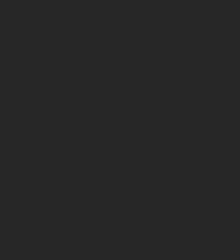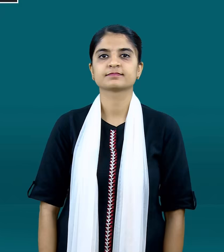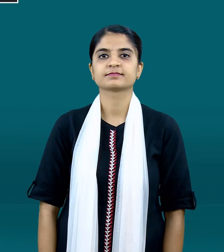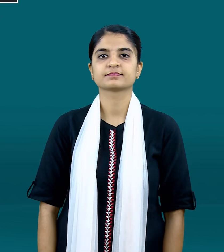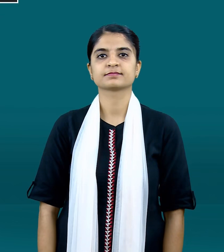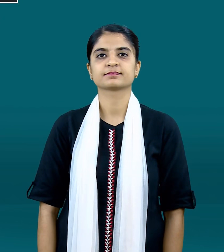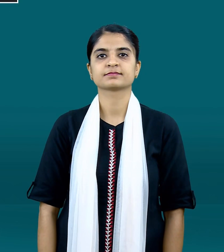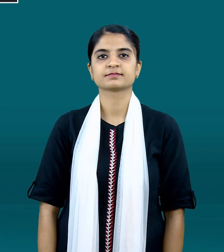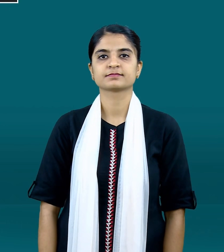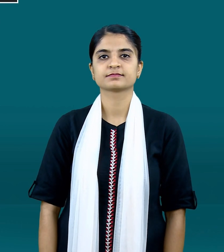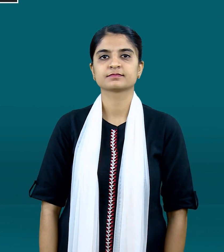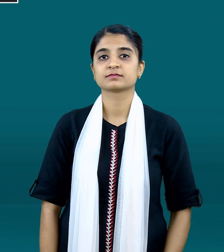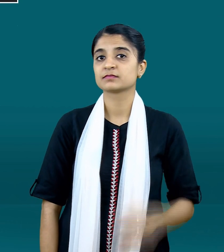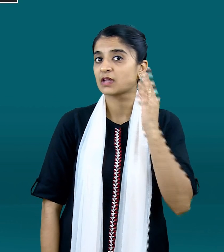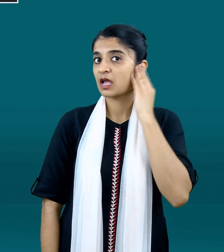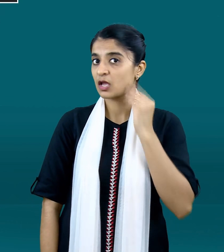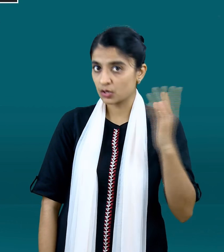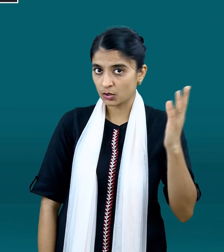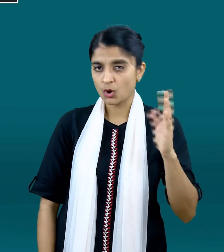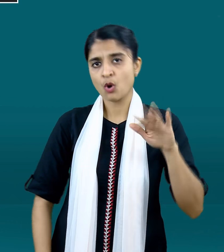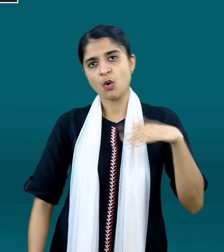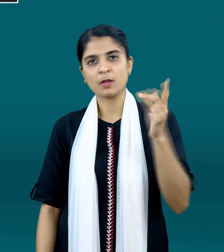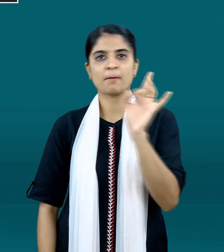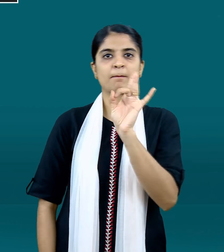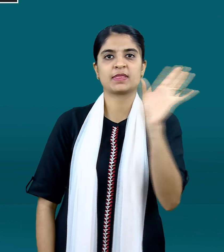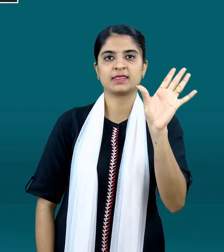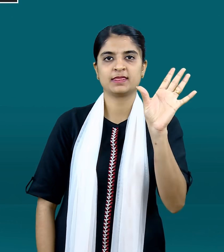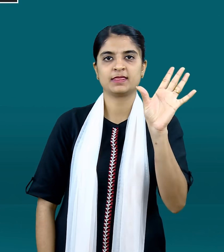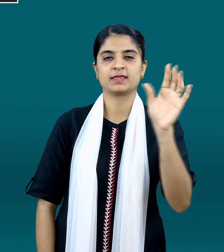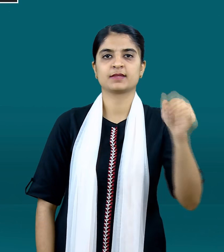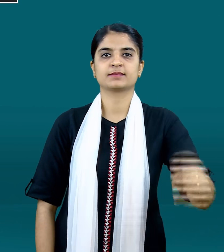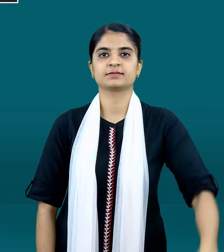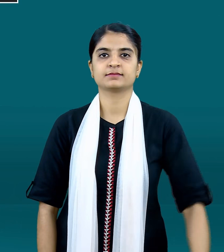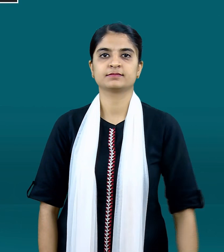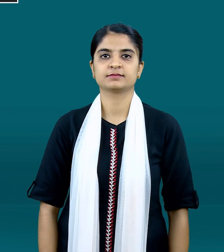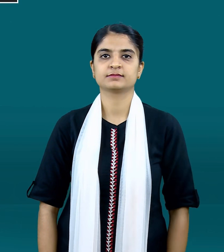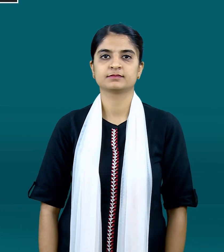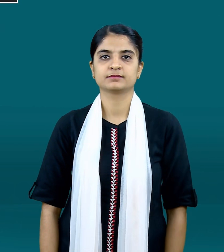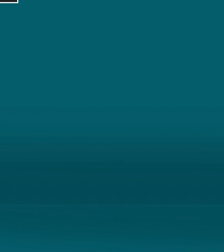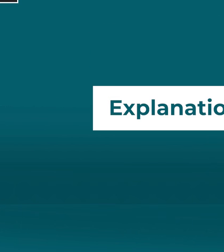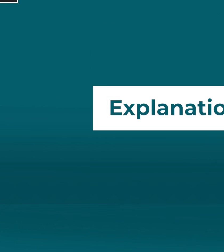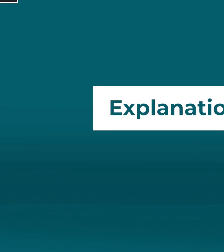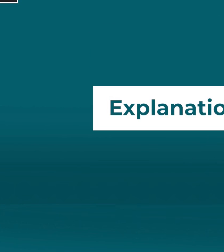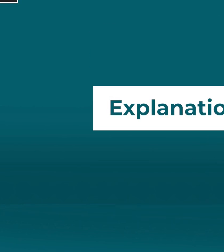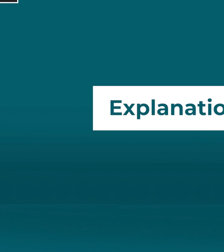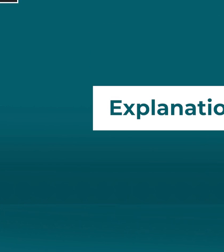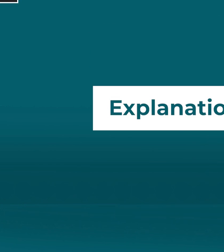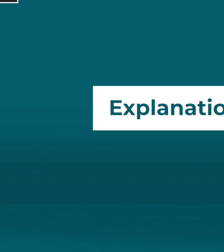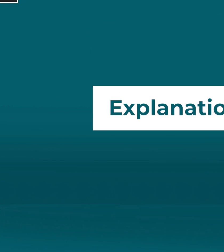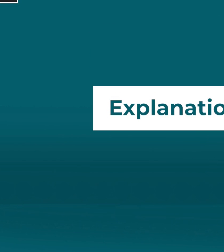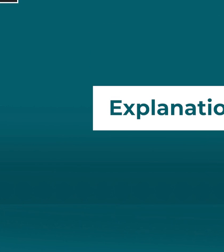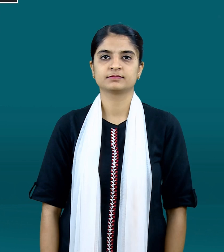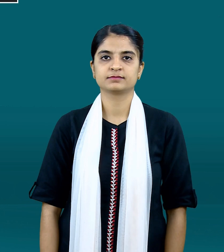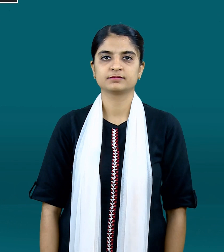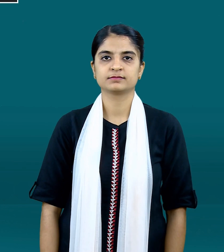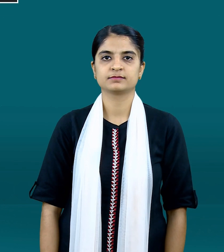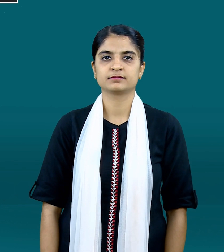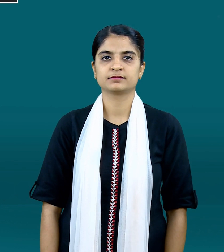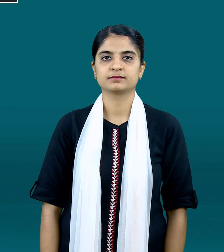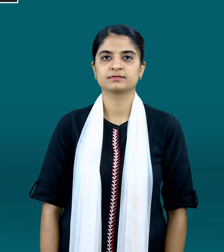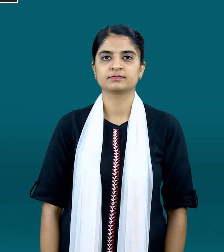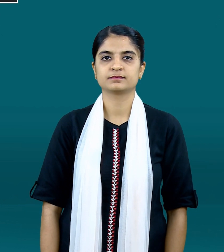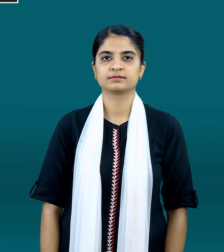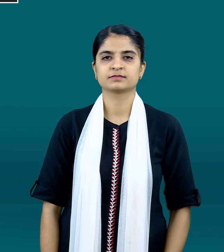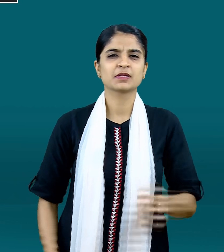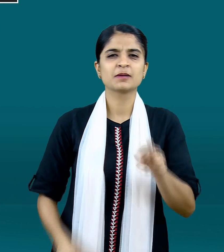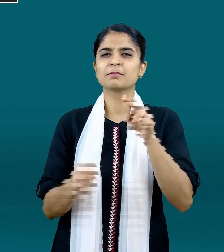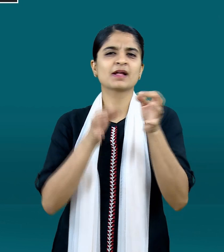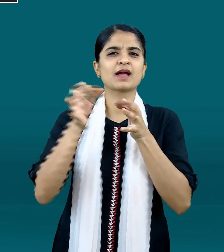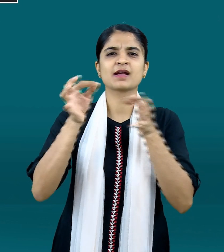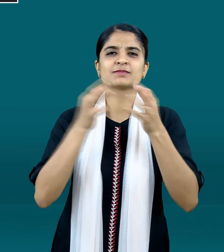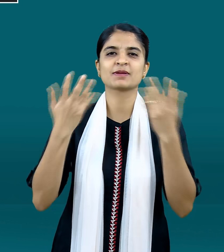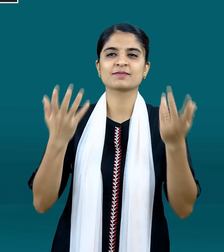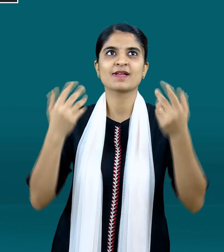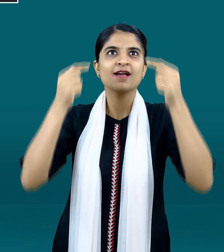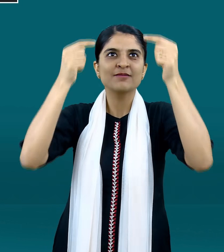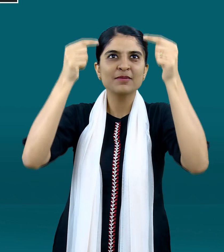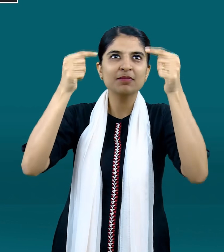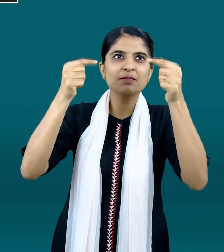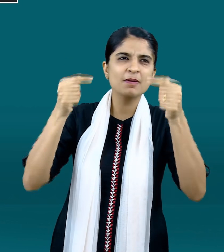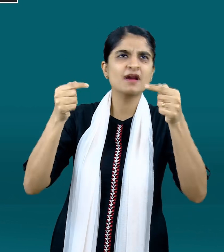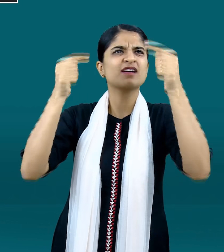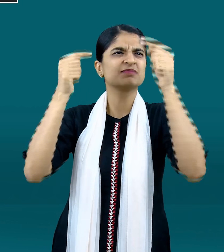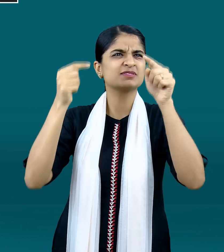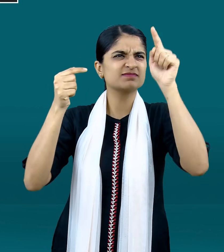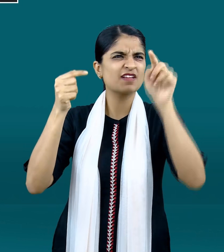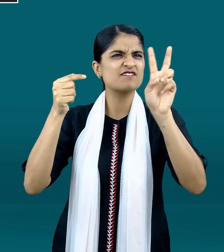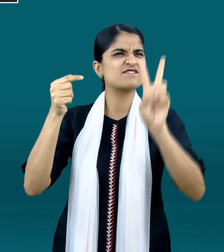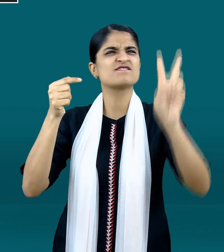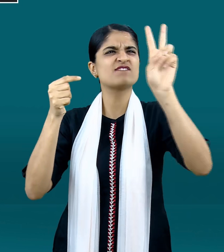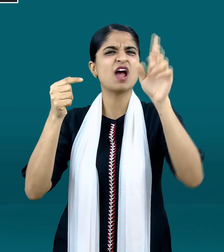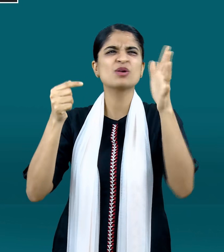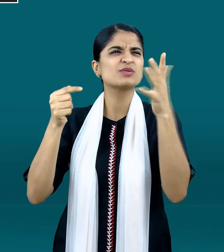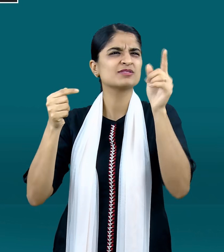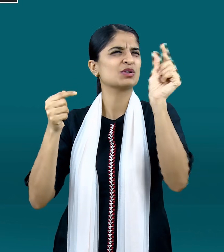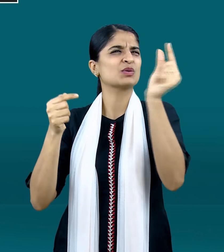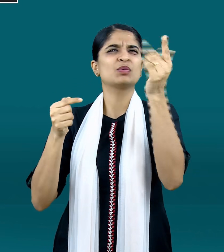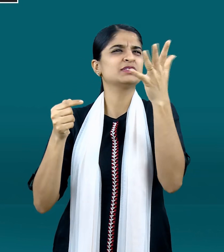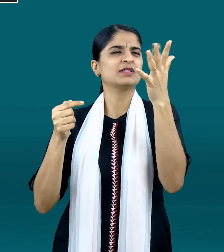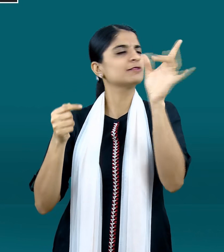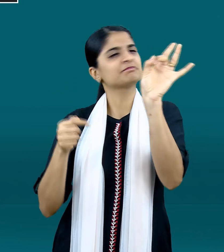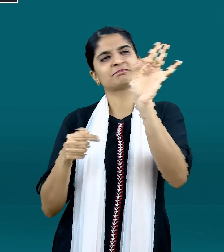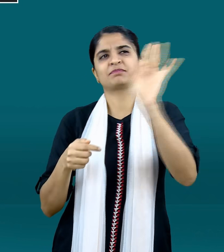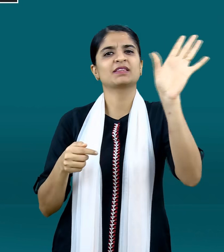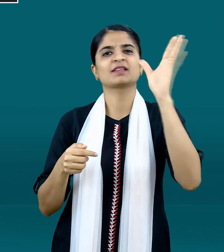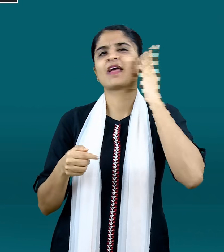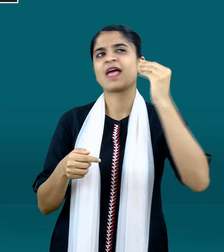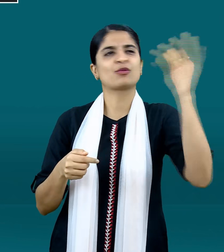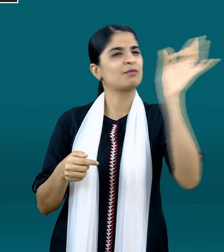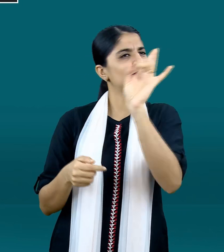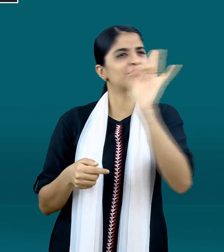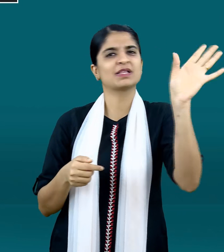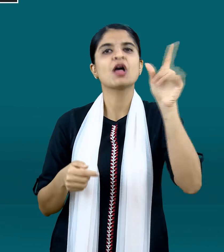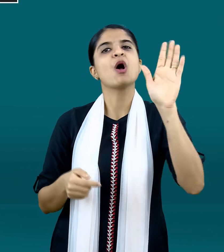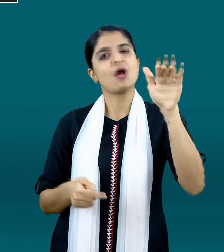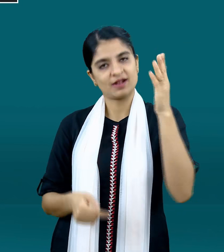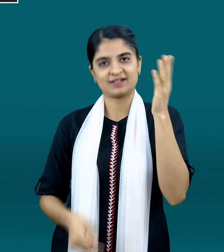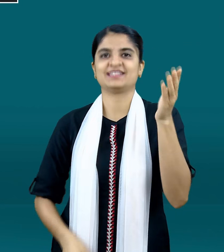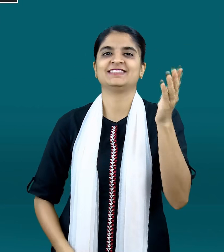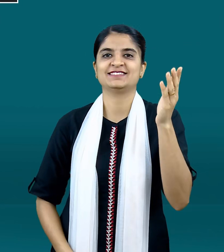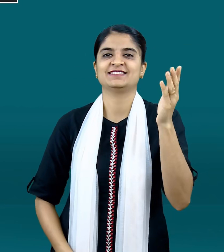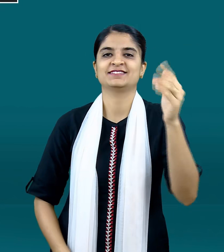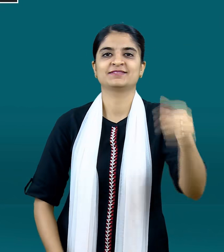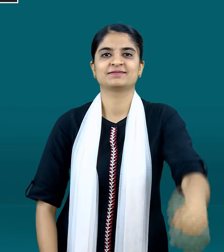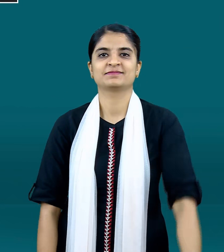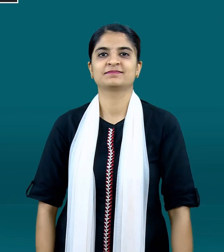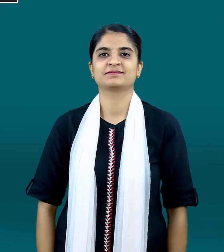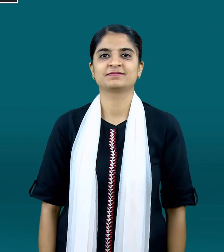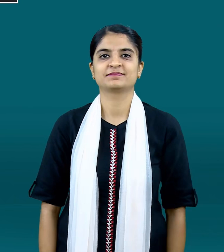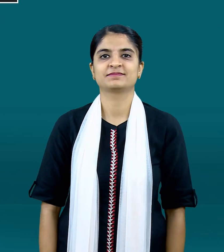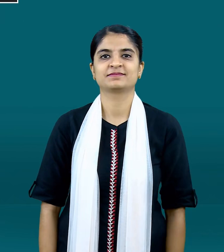Decline